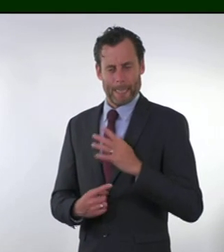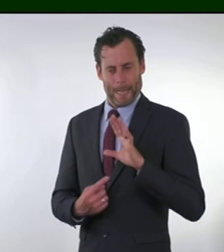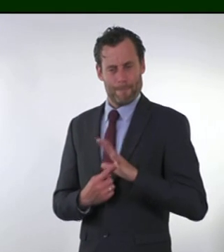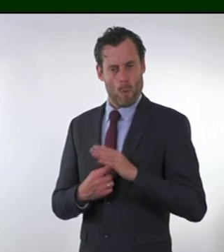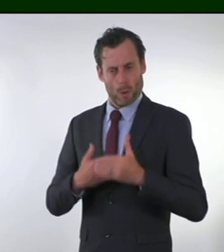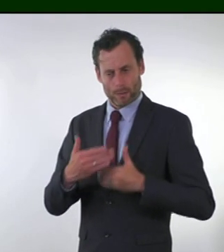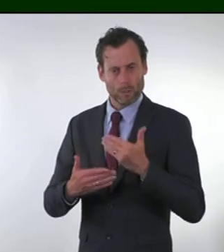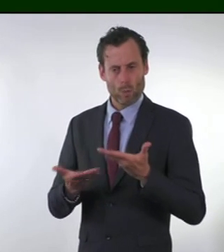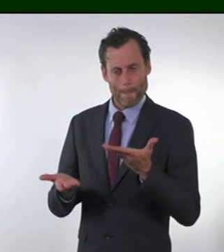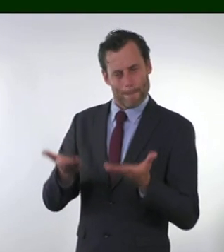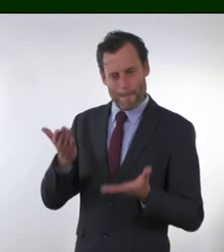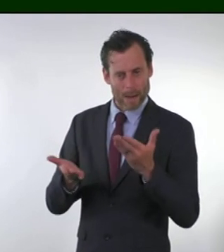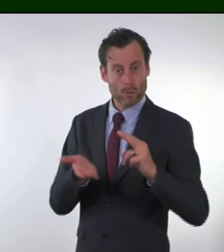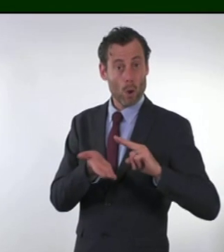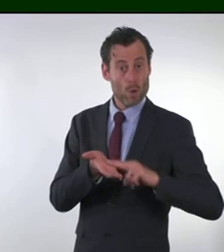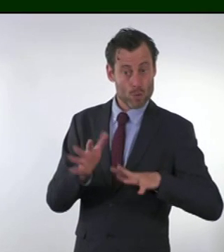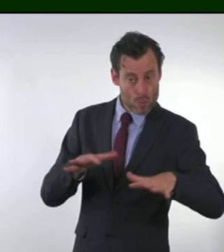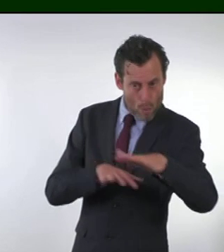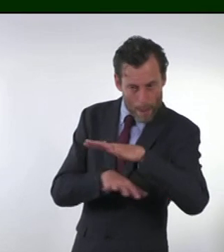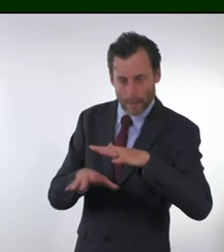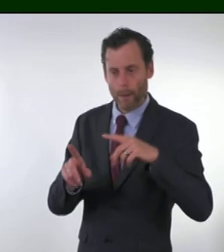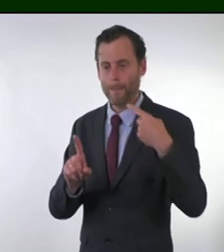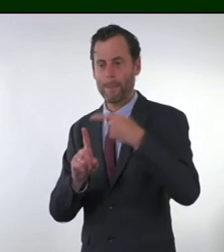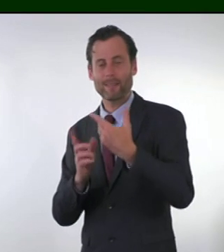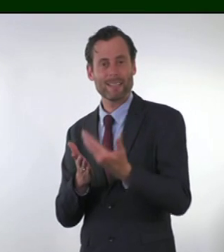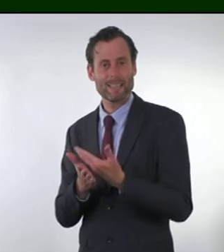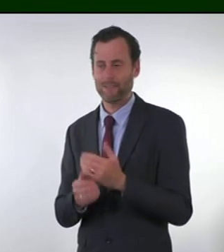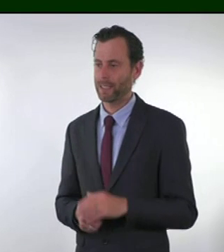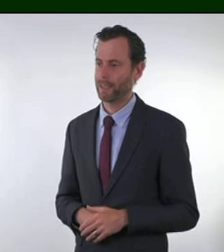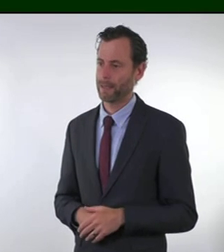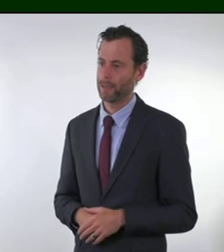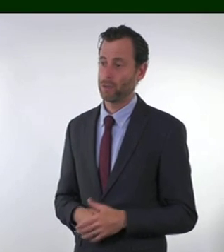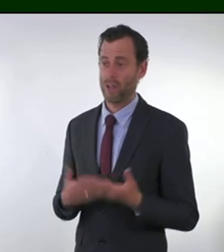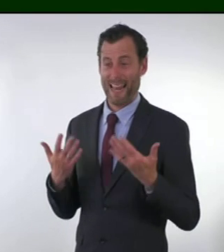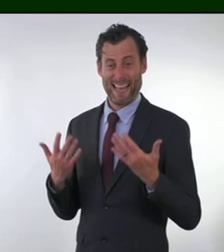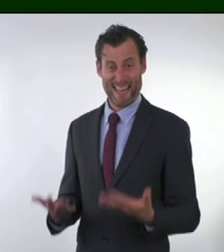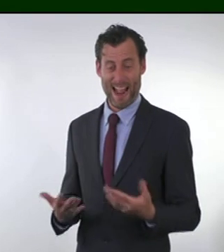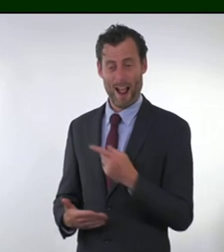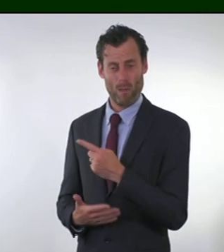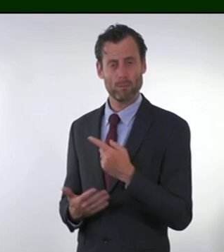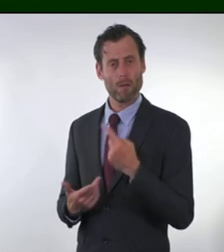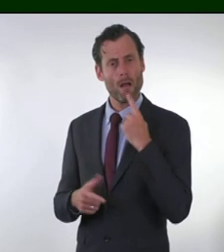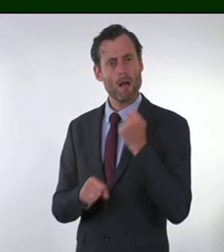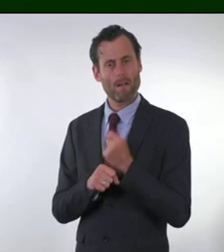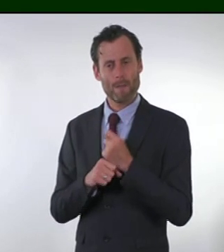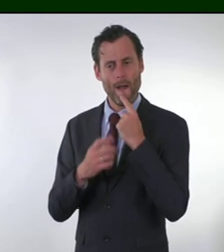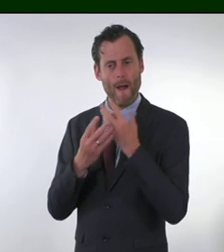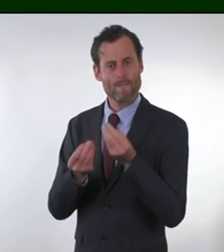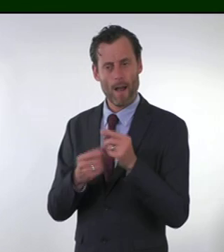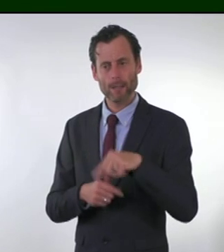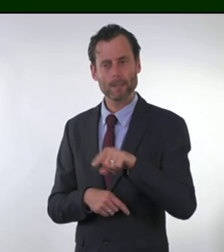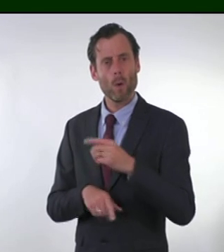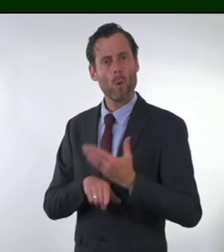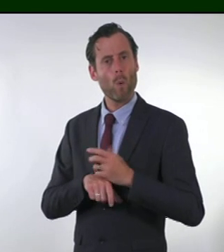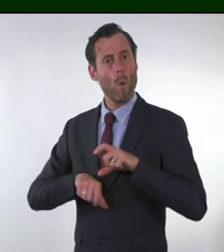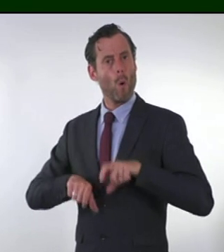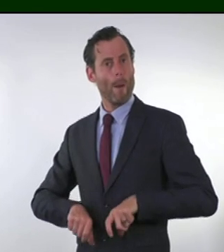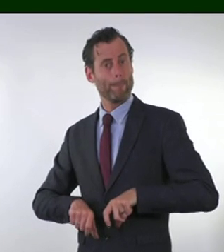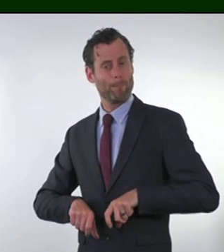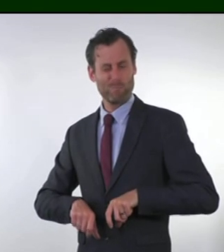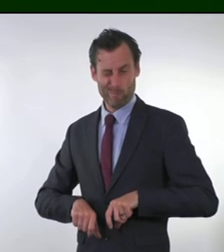Is it not time to look at moving away from the guidance that people should work from home if possible towards guidance that they should go to work if it is safe to do so?